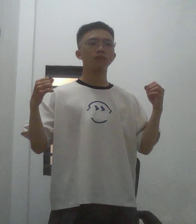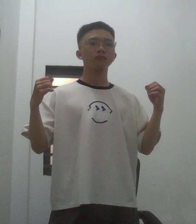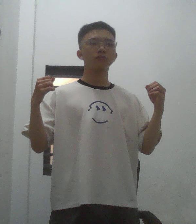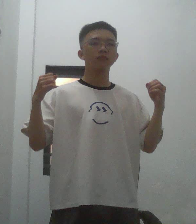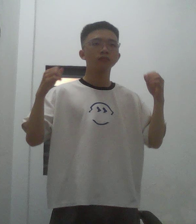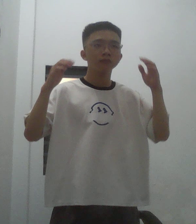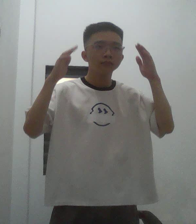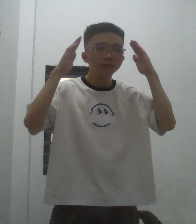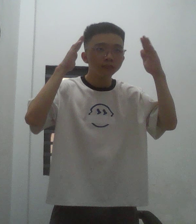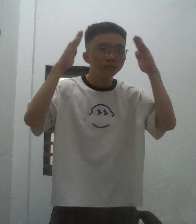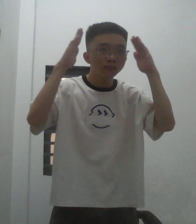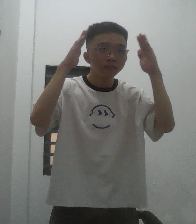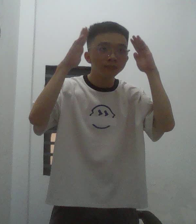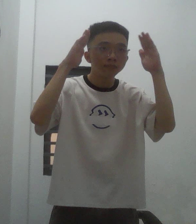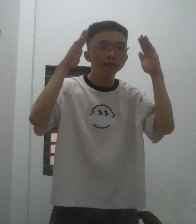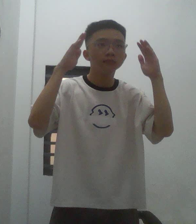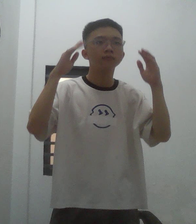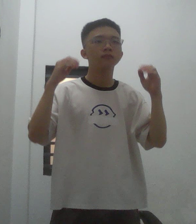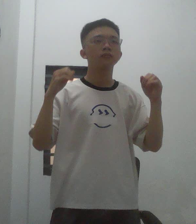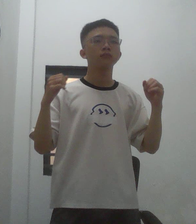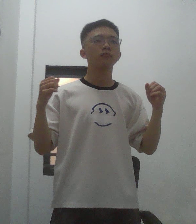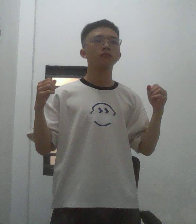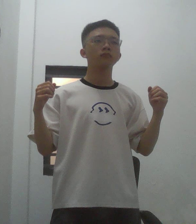xin chao